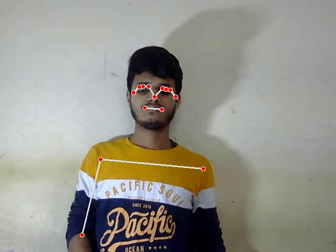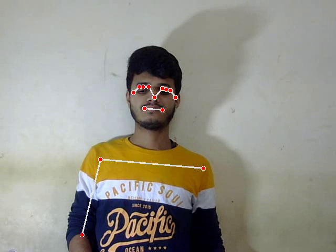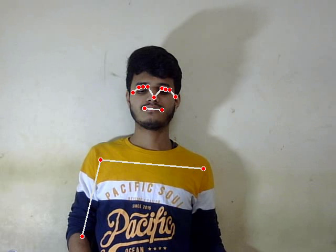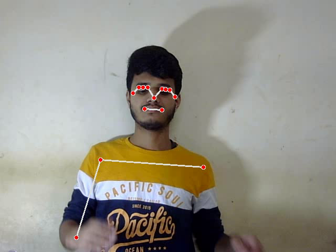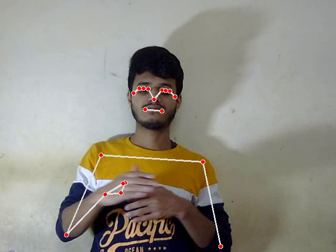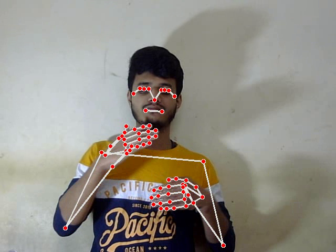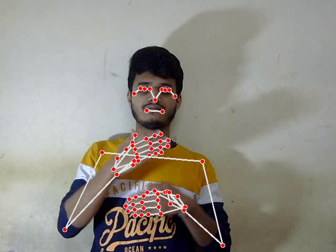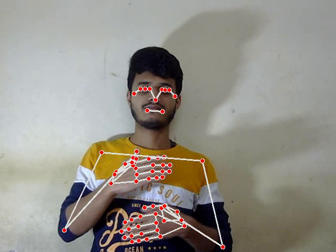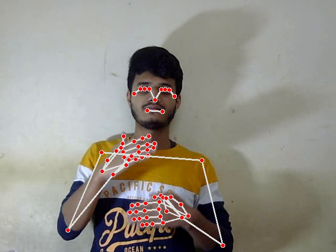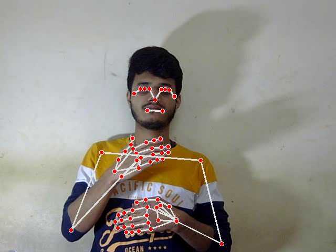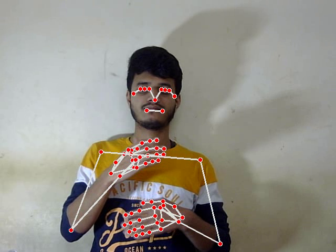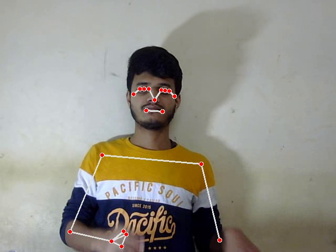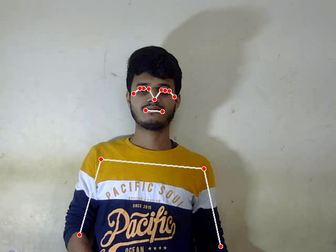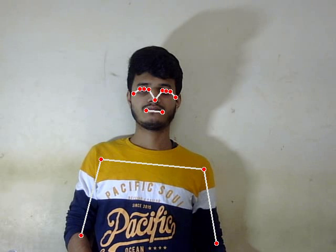happy